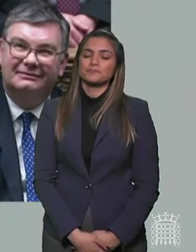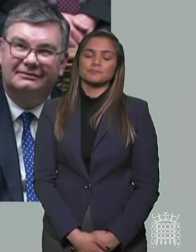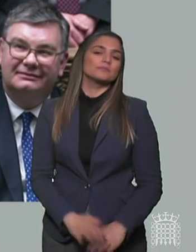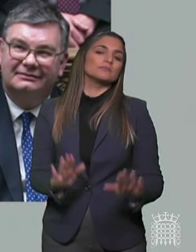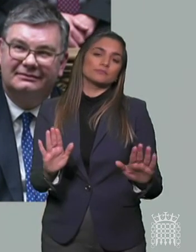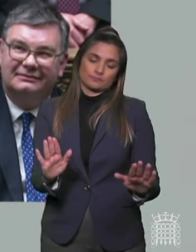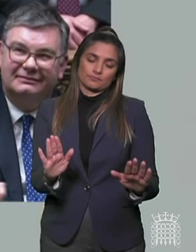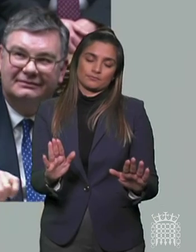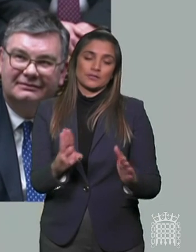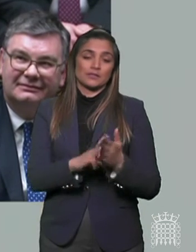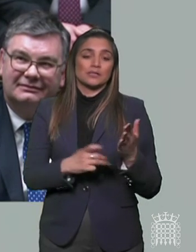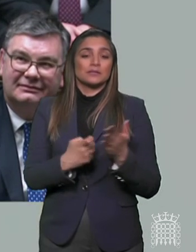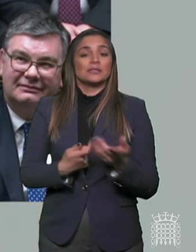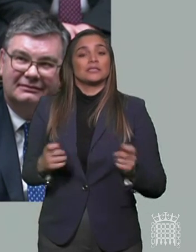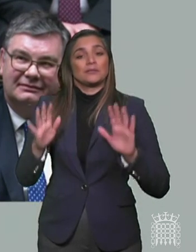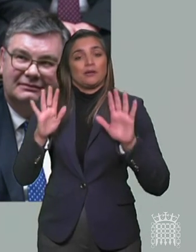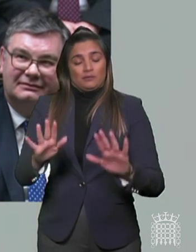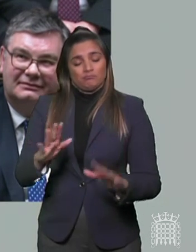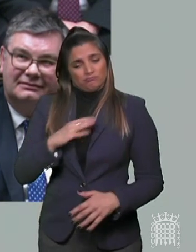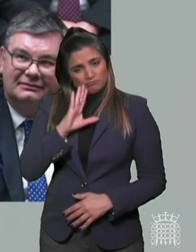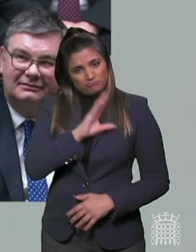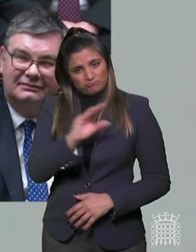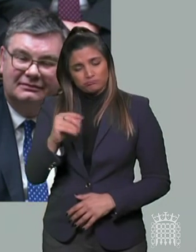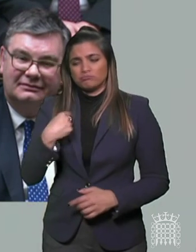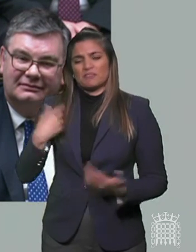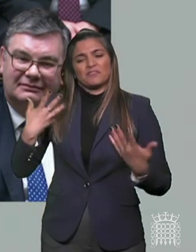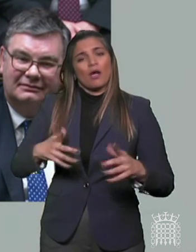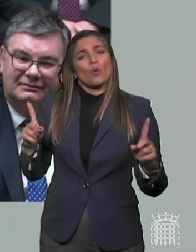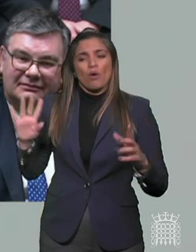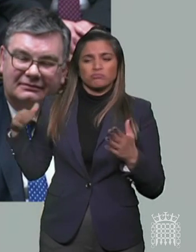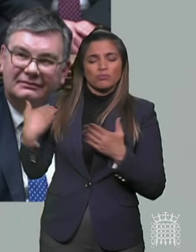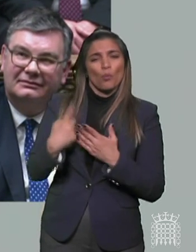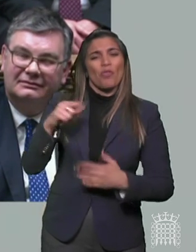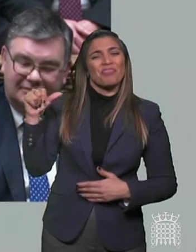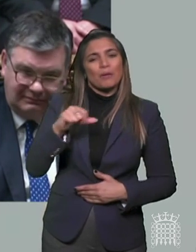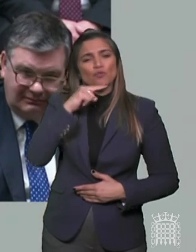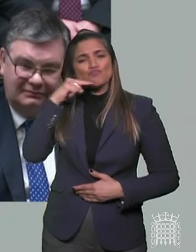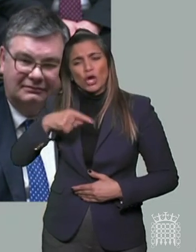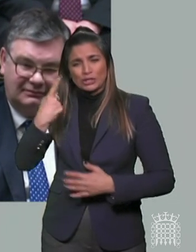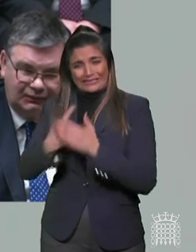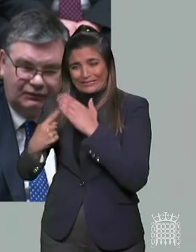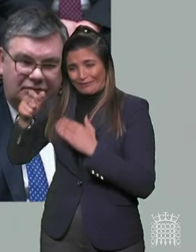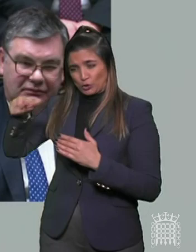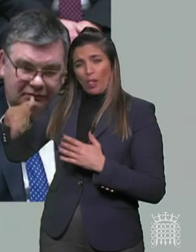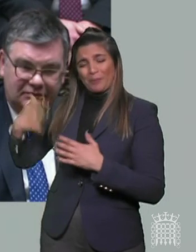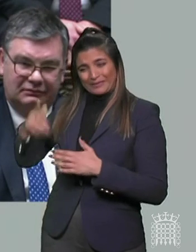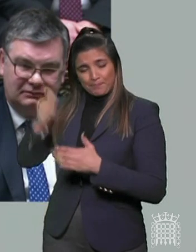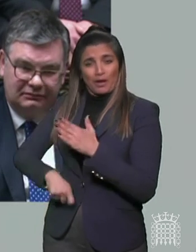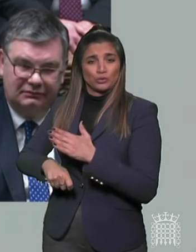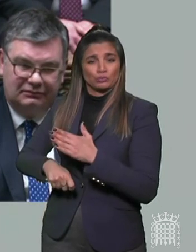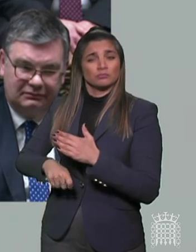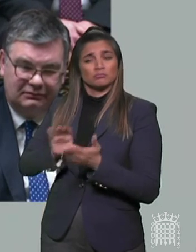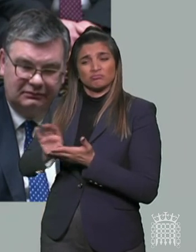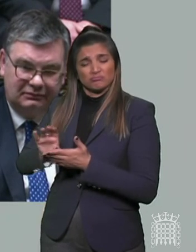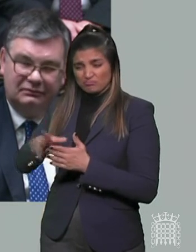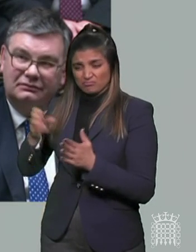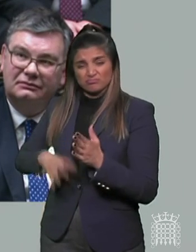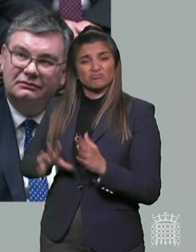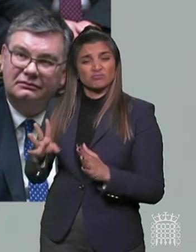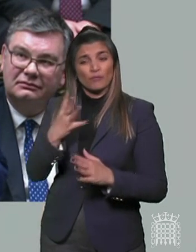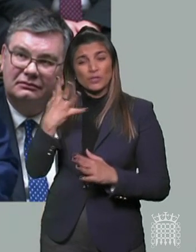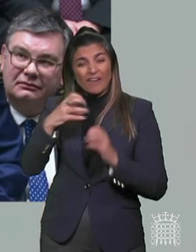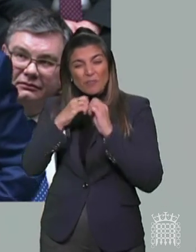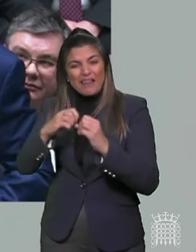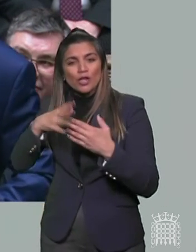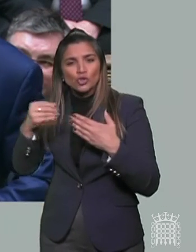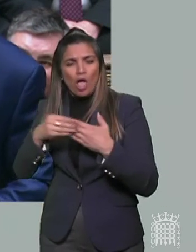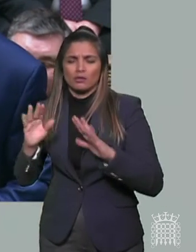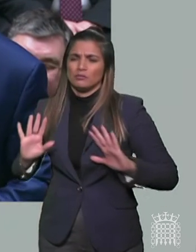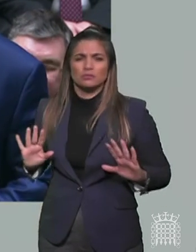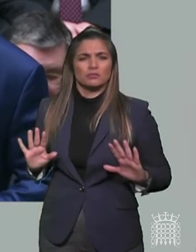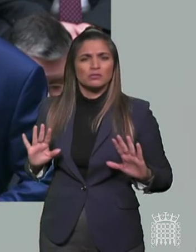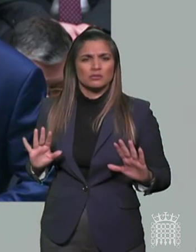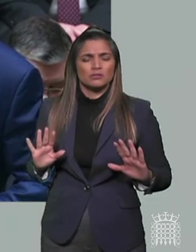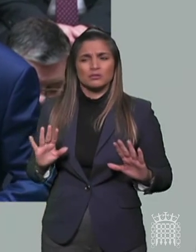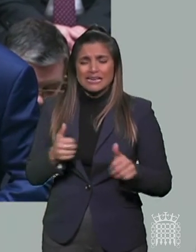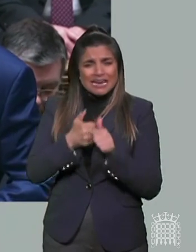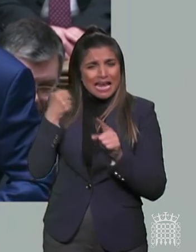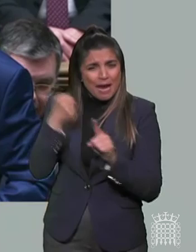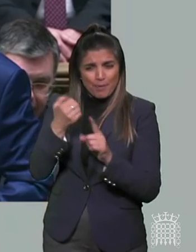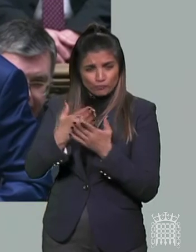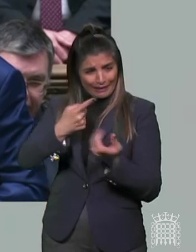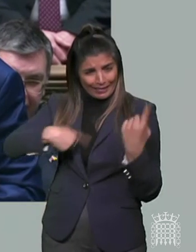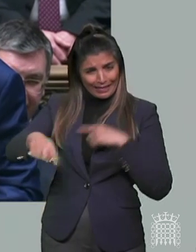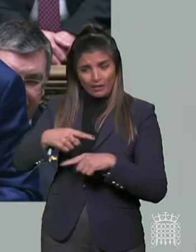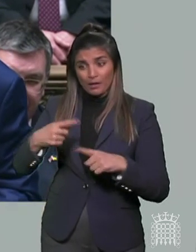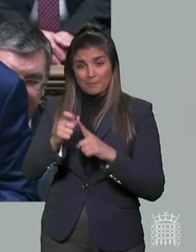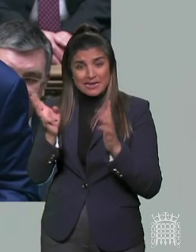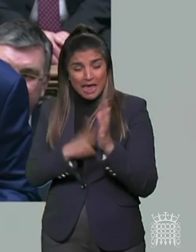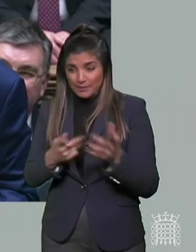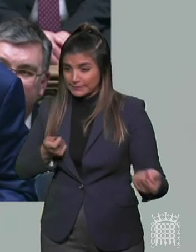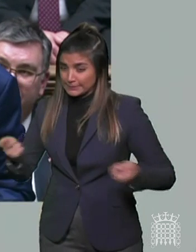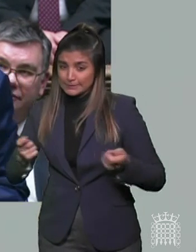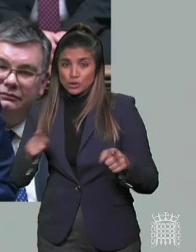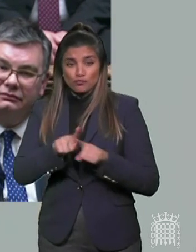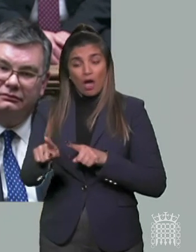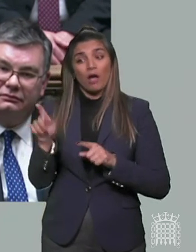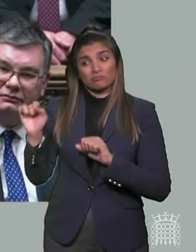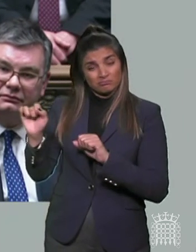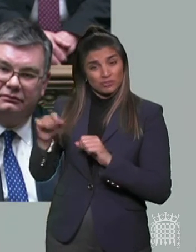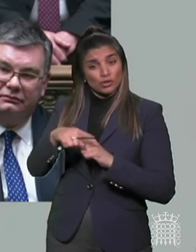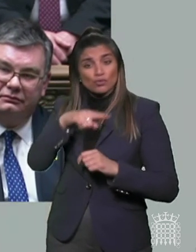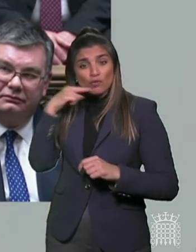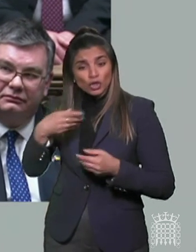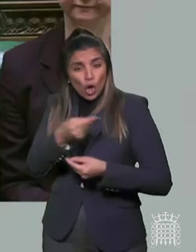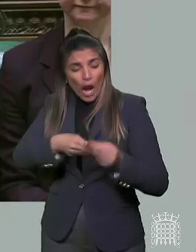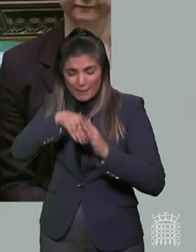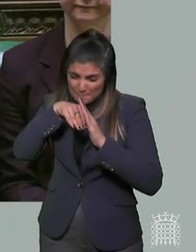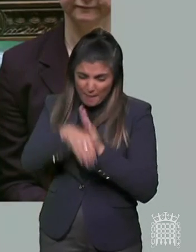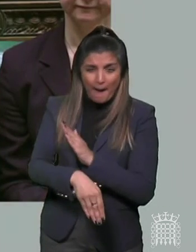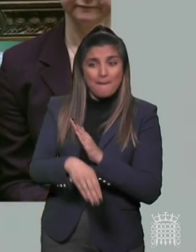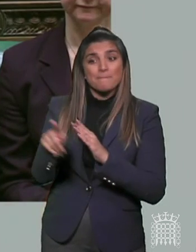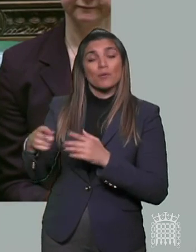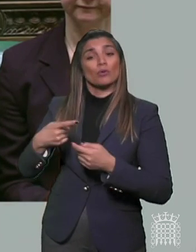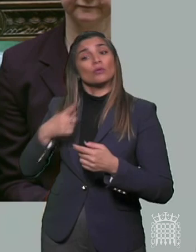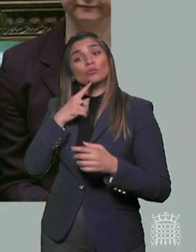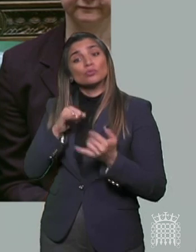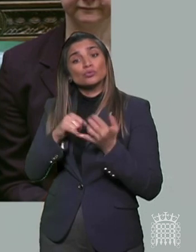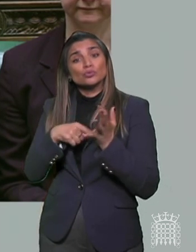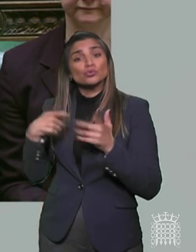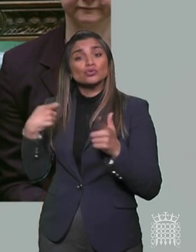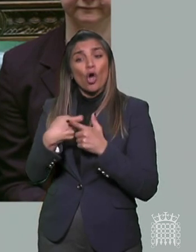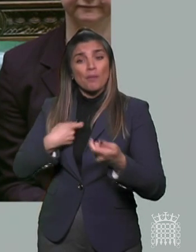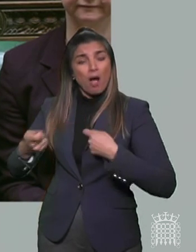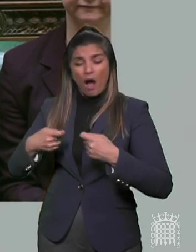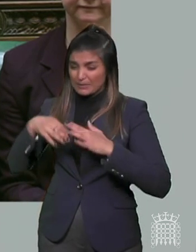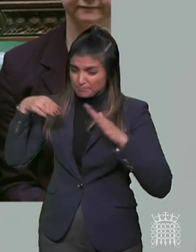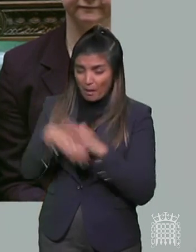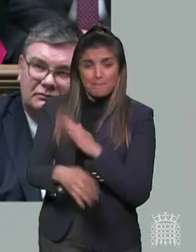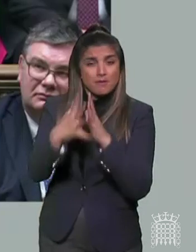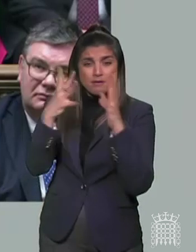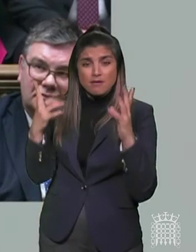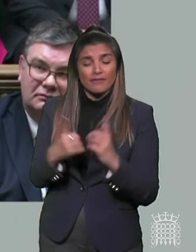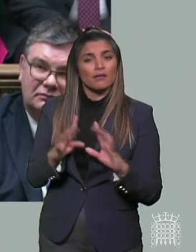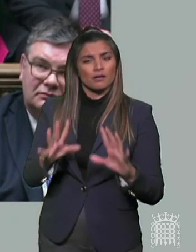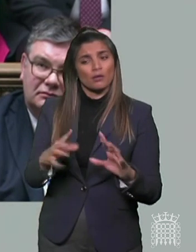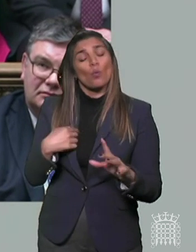Mr Speaker, I will tell you what this Government and this Prime Minister have done: 1,000 Russian individuals sanctioned with a combined wealth of $45 billion; the impact of the sanctions and the diplomatic effort that this Foreign Secretary and this Prime Minister have led; the rouble plummeting; the Russian stock market record lows; and interest rates doubled.